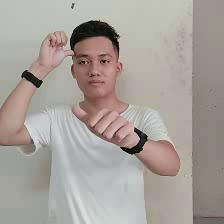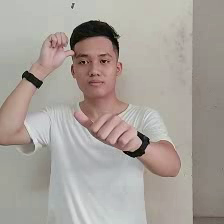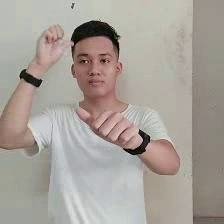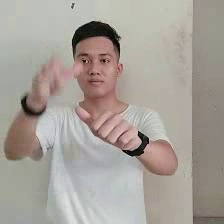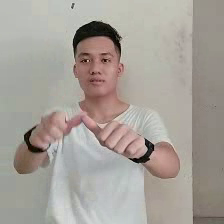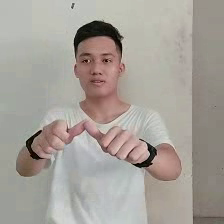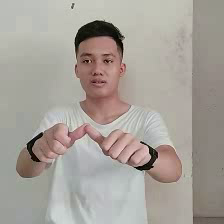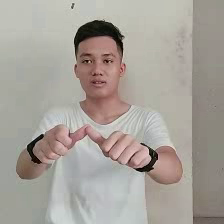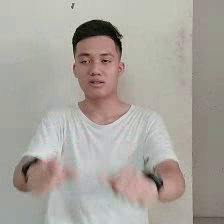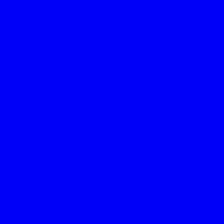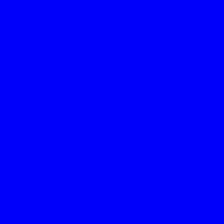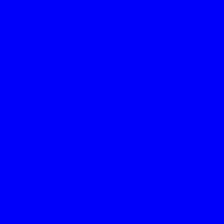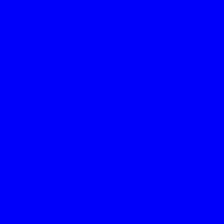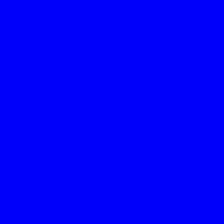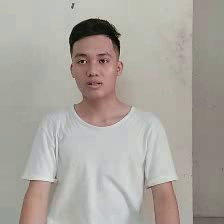Nhớ